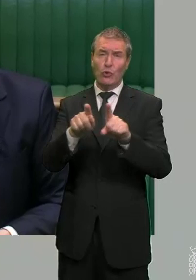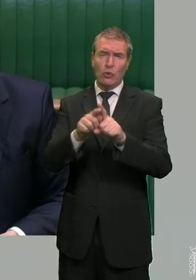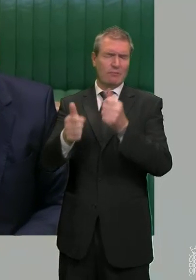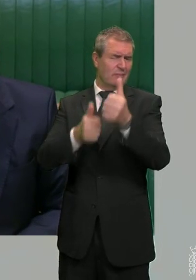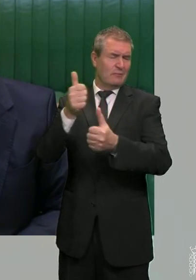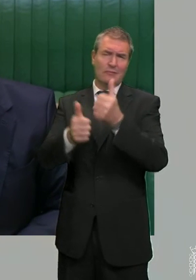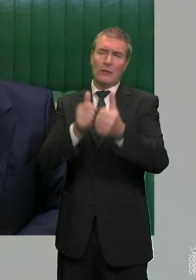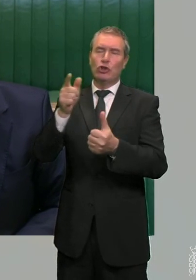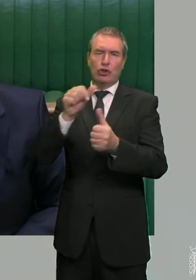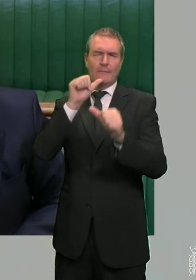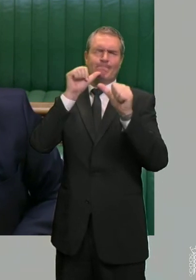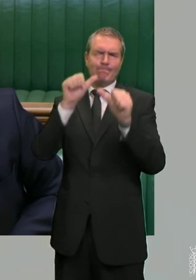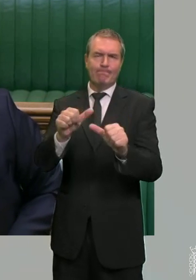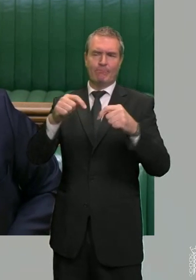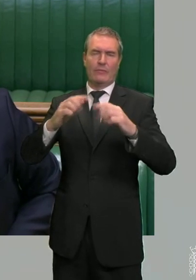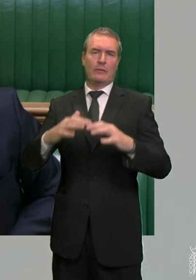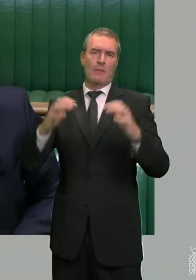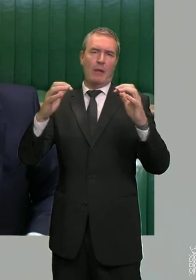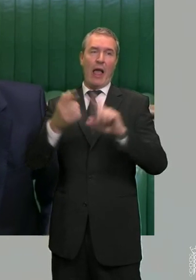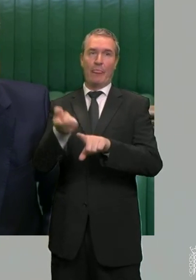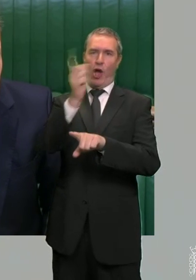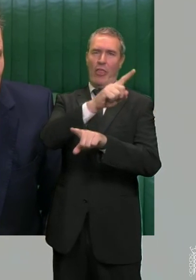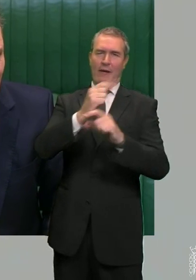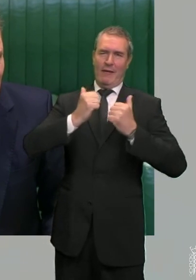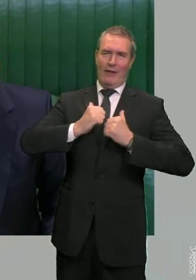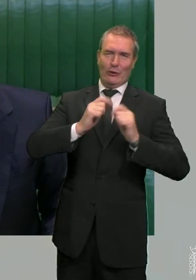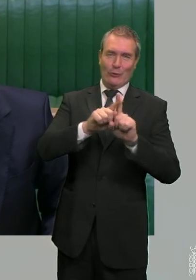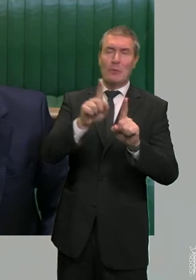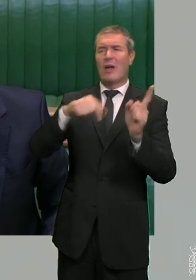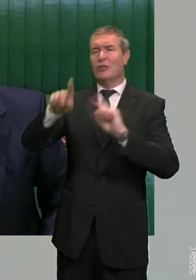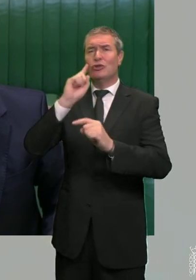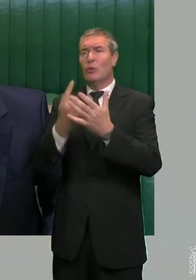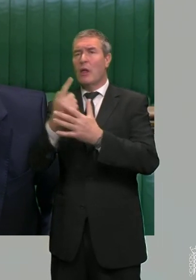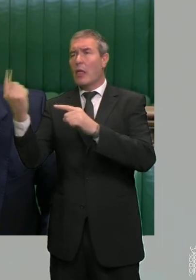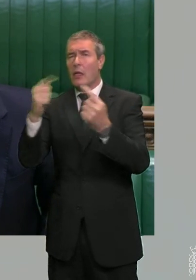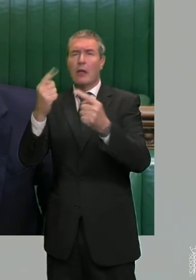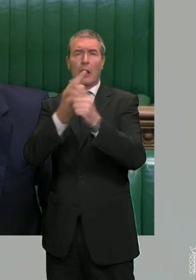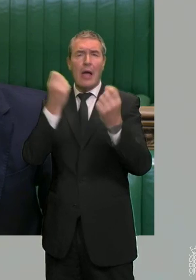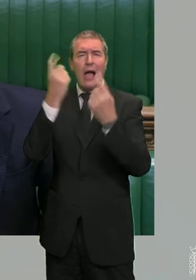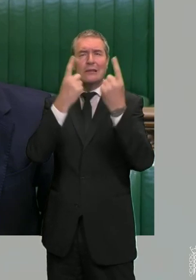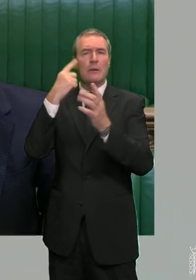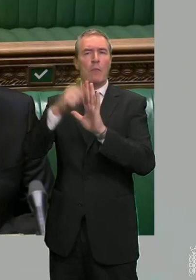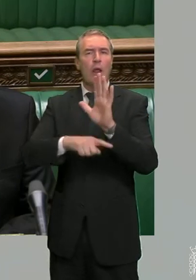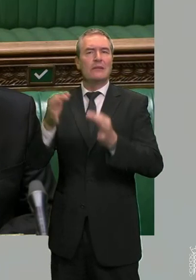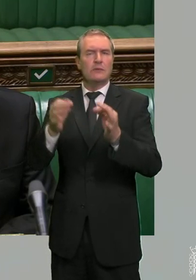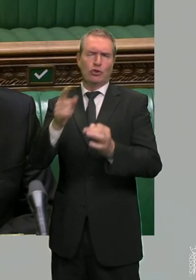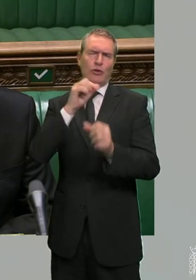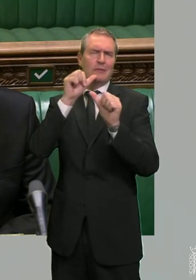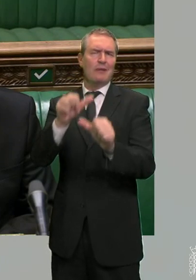She loved this House, the other place and, frankly, anywhere she could debate ideas and politics.